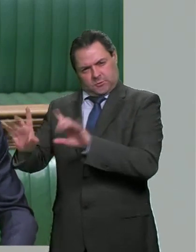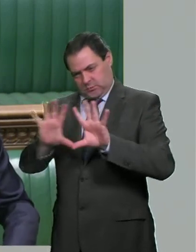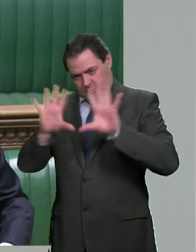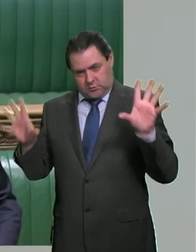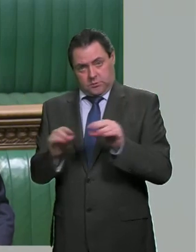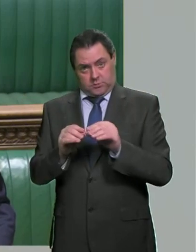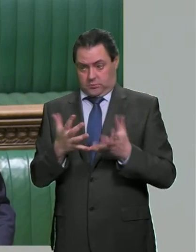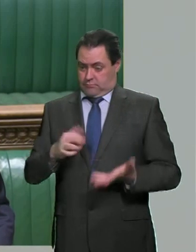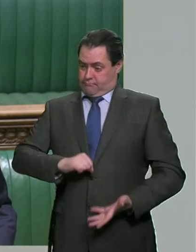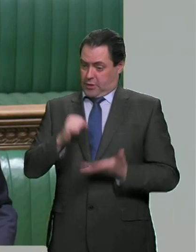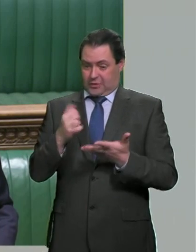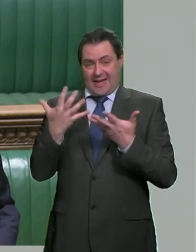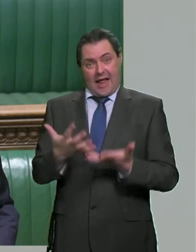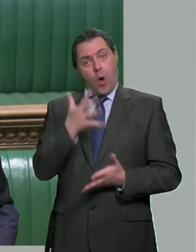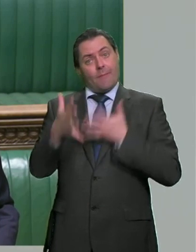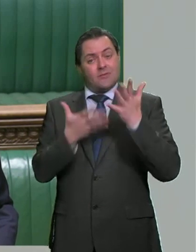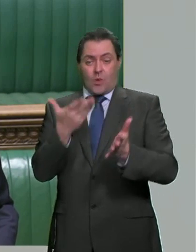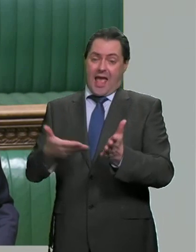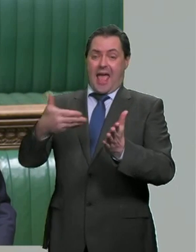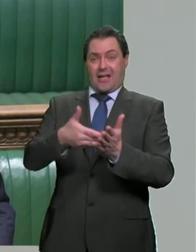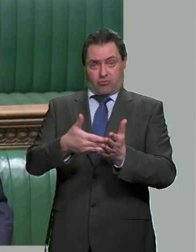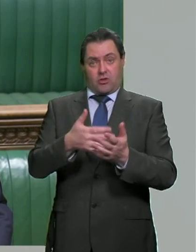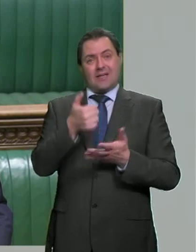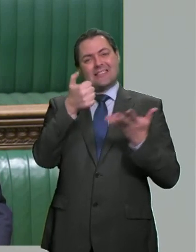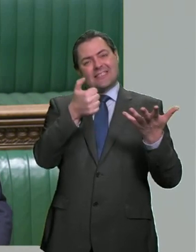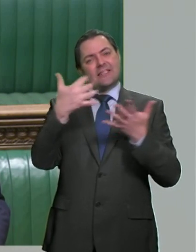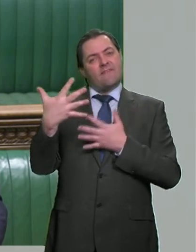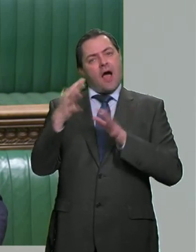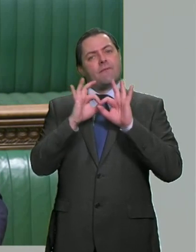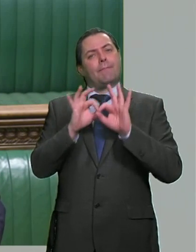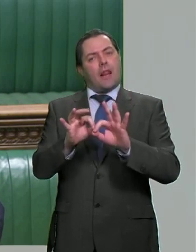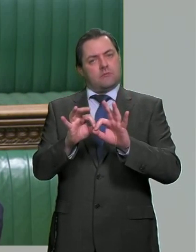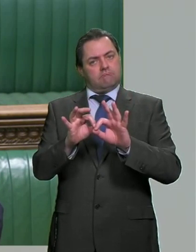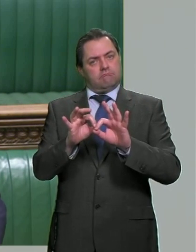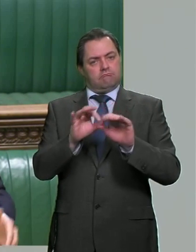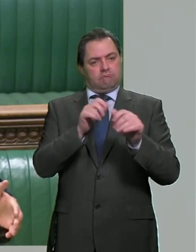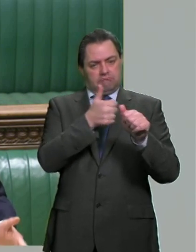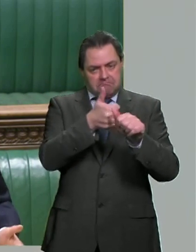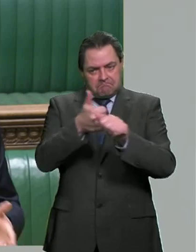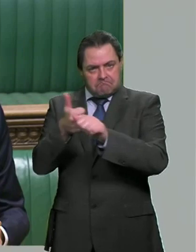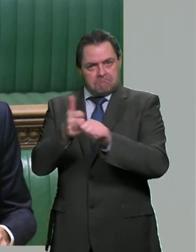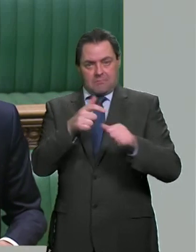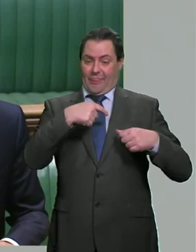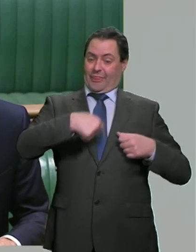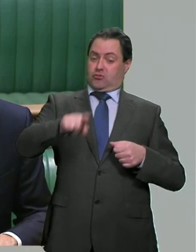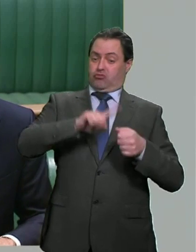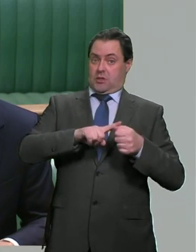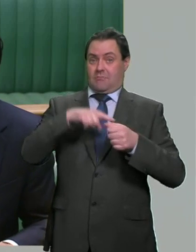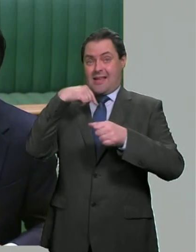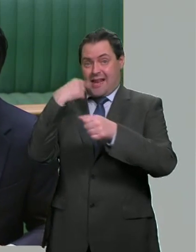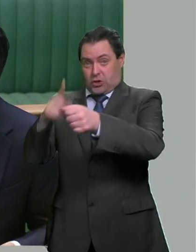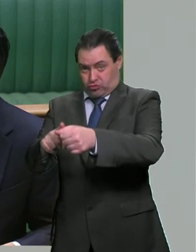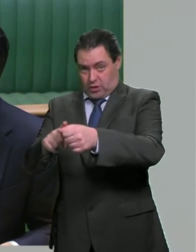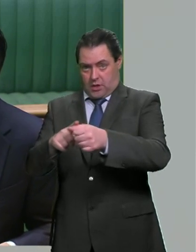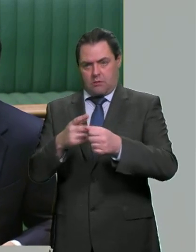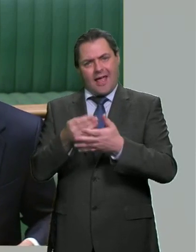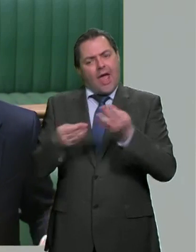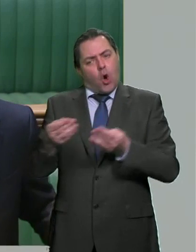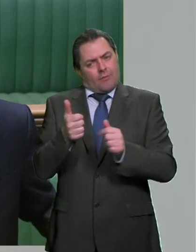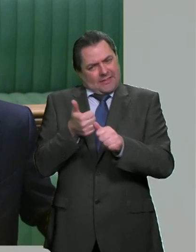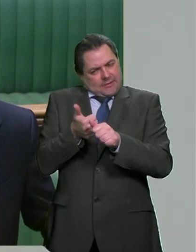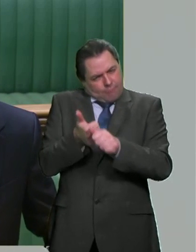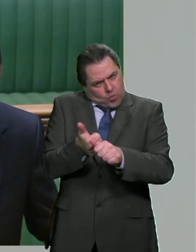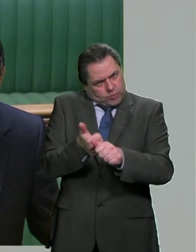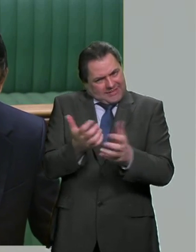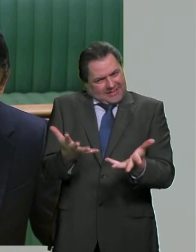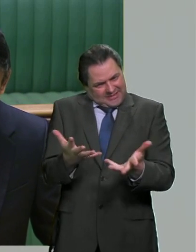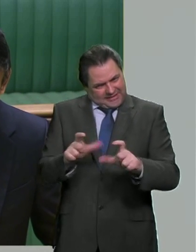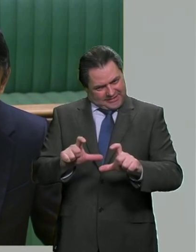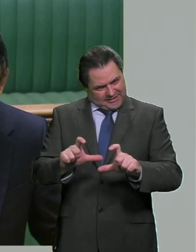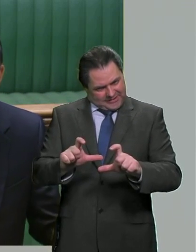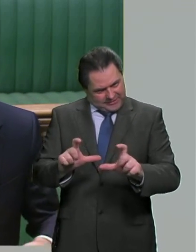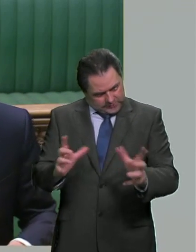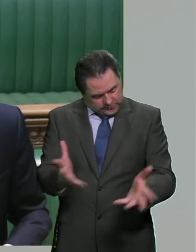At this Budget, we are announcing an additional £65 billion of measures over this year and next to support the economy in response to coronavirus.